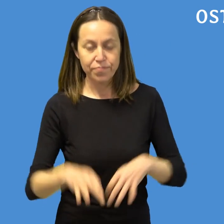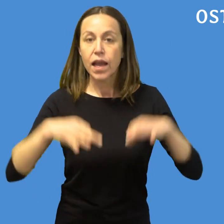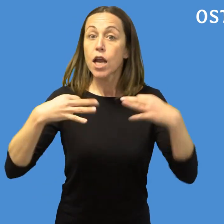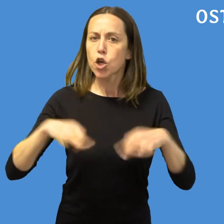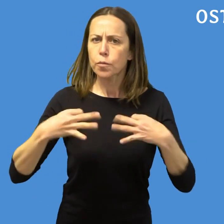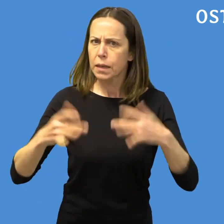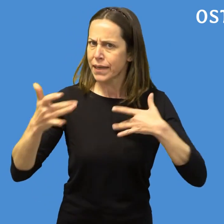normal